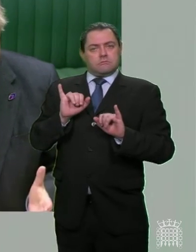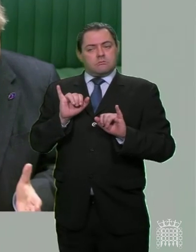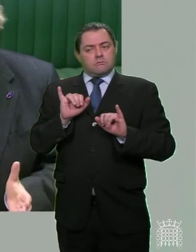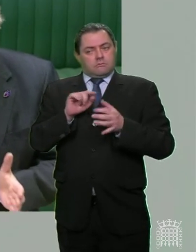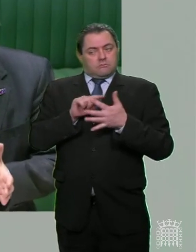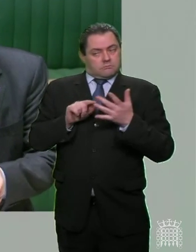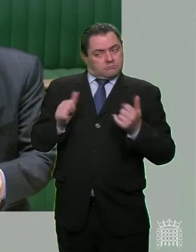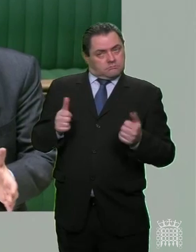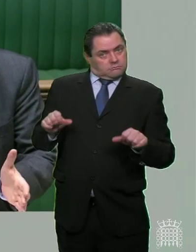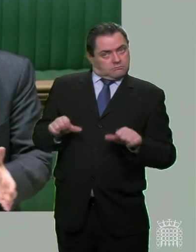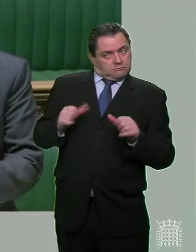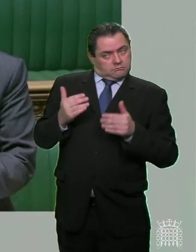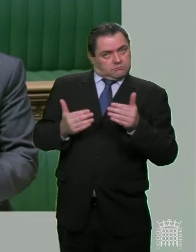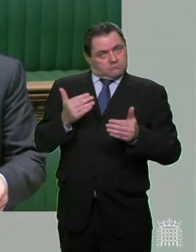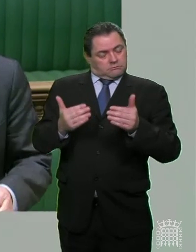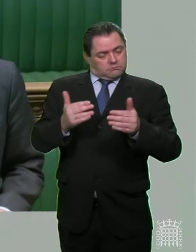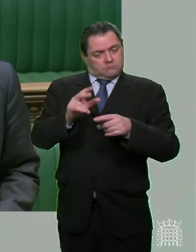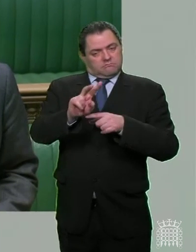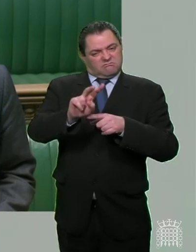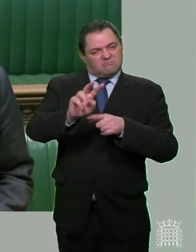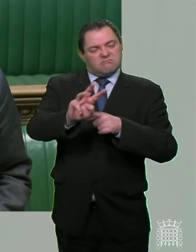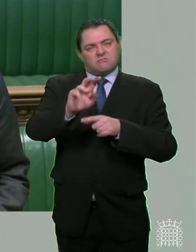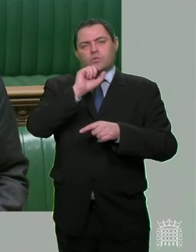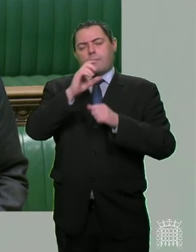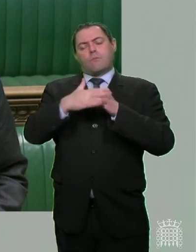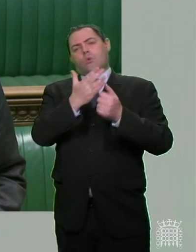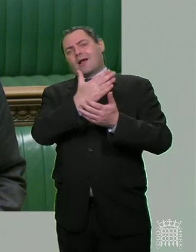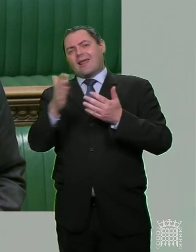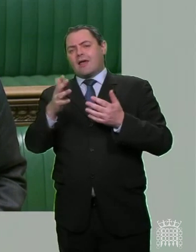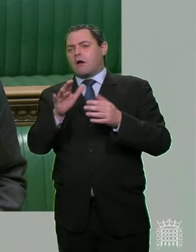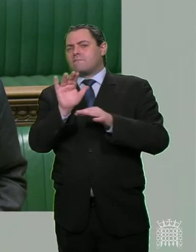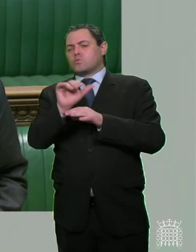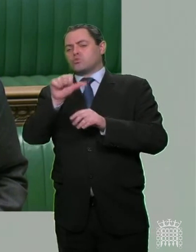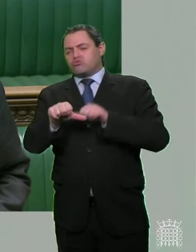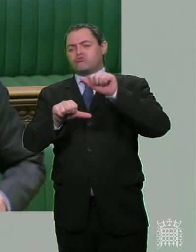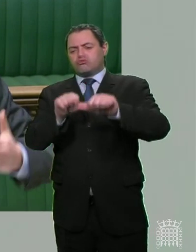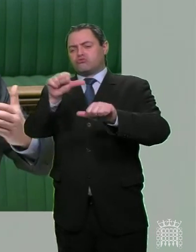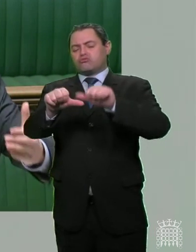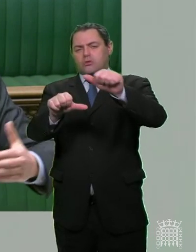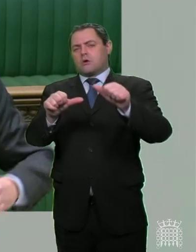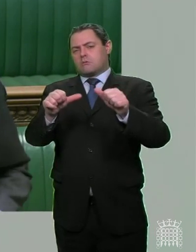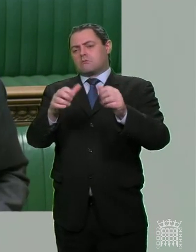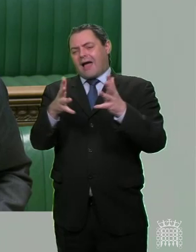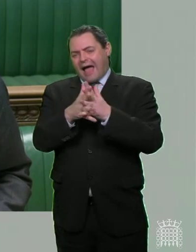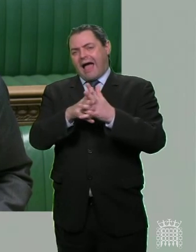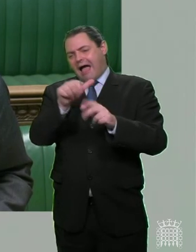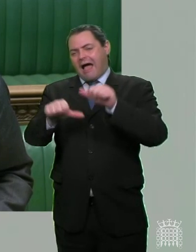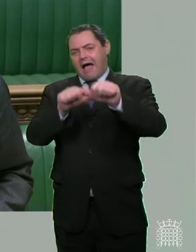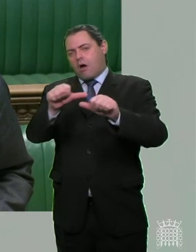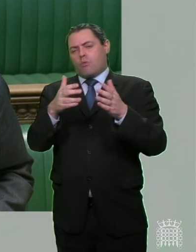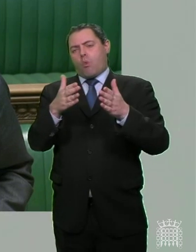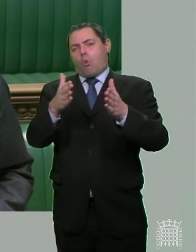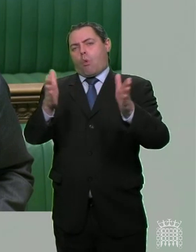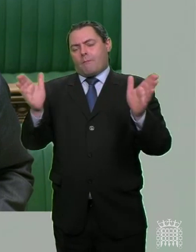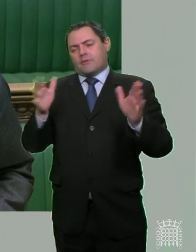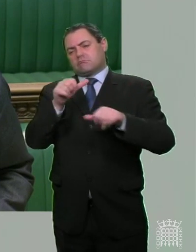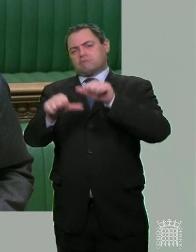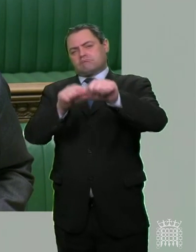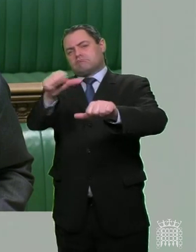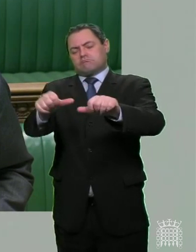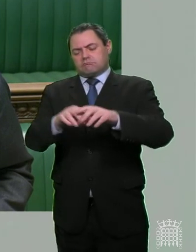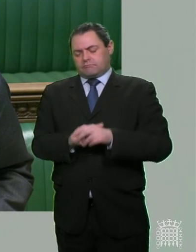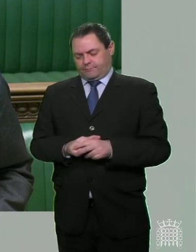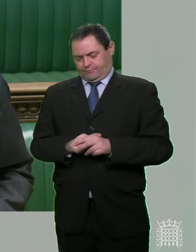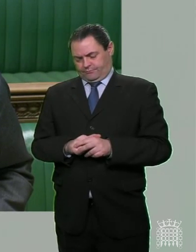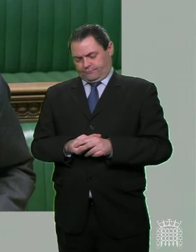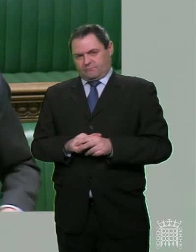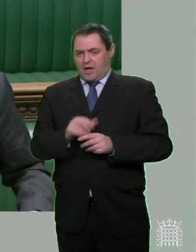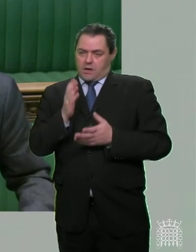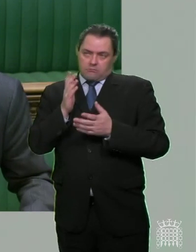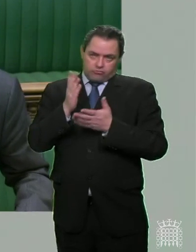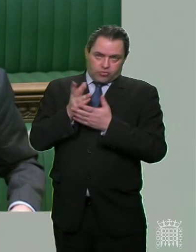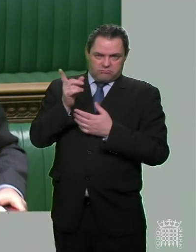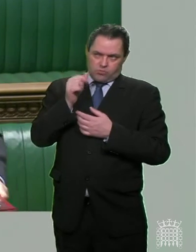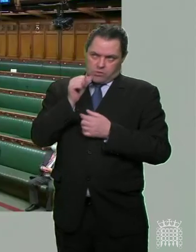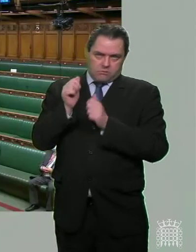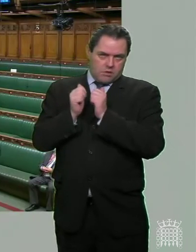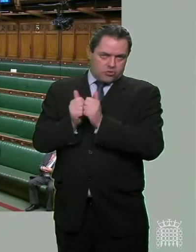I will be setting out a broader roadmap for a way forward for the whole country, of a kind that I think my honourable Friend and his constituents would appreciate.